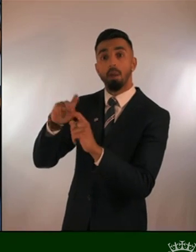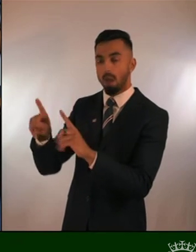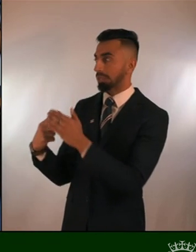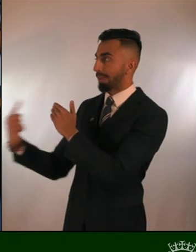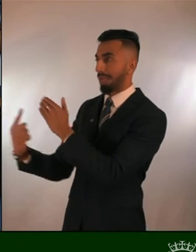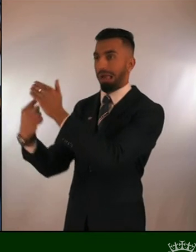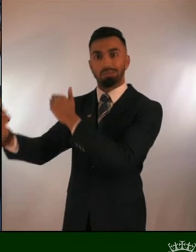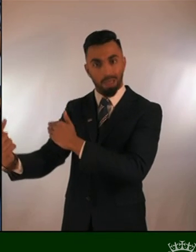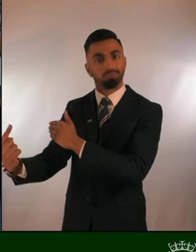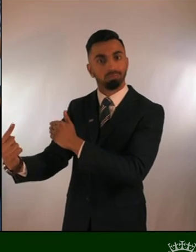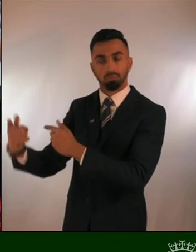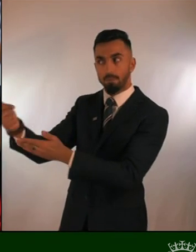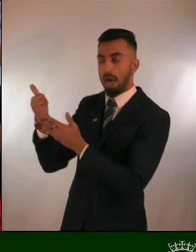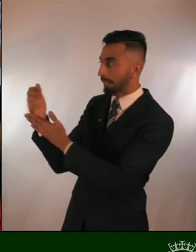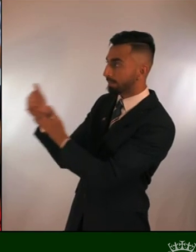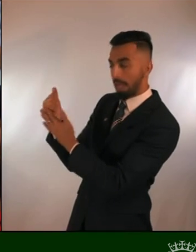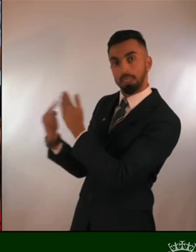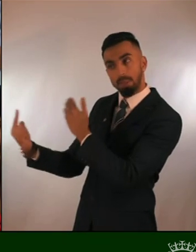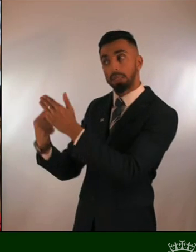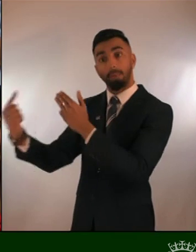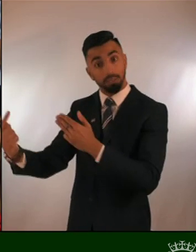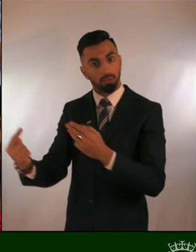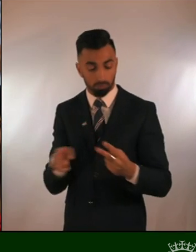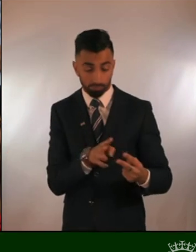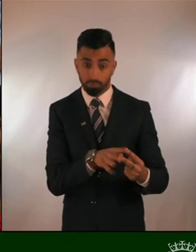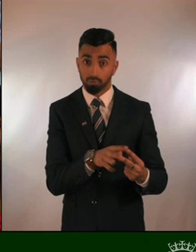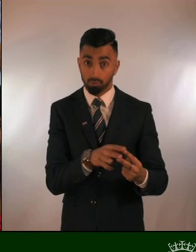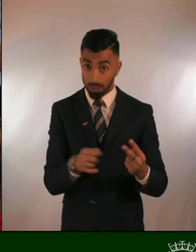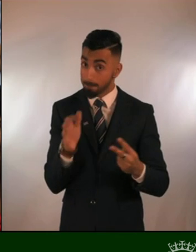These features of our framework will always be protected.